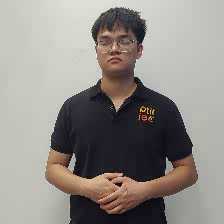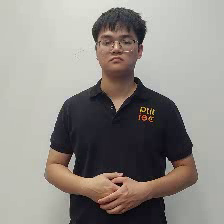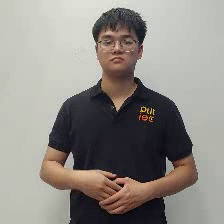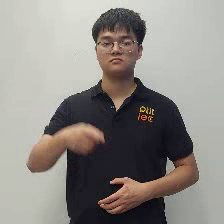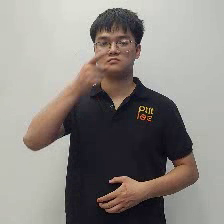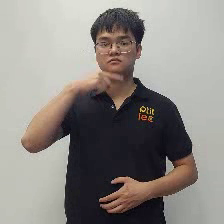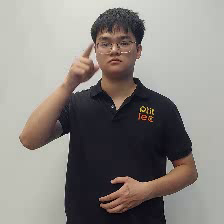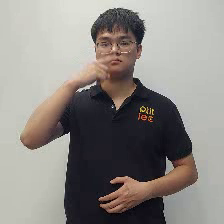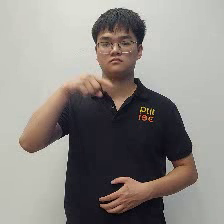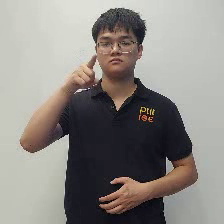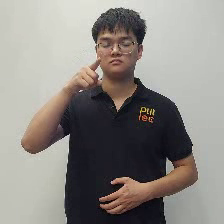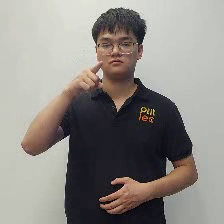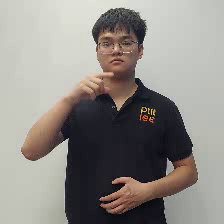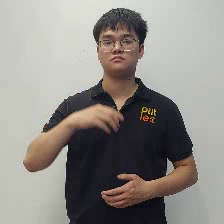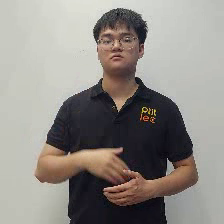Nói